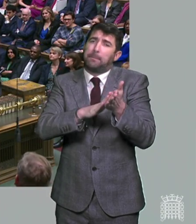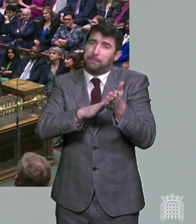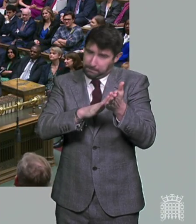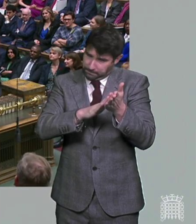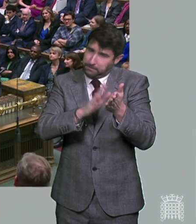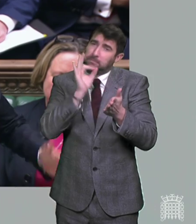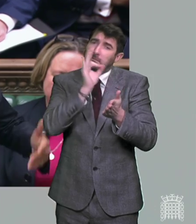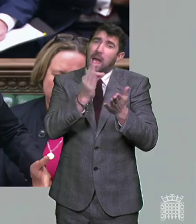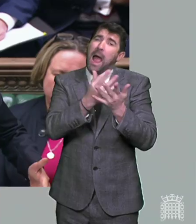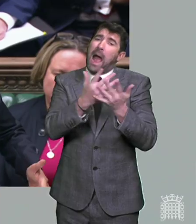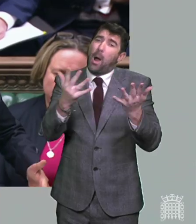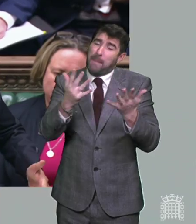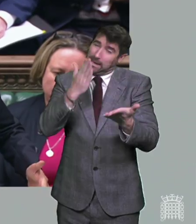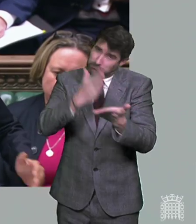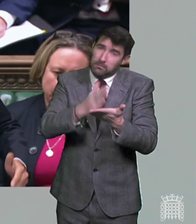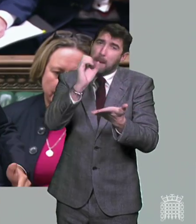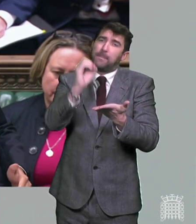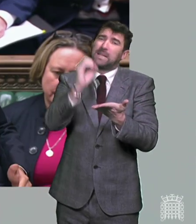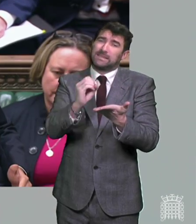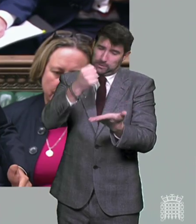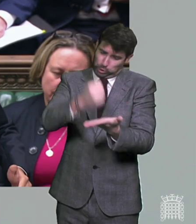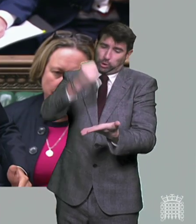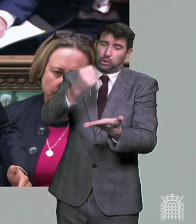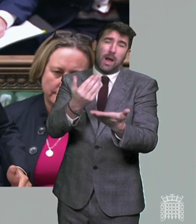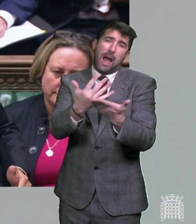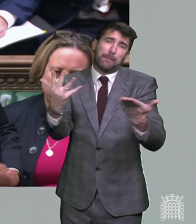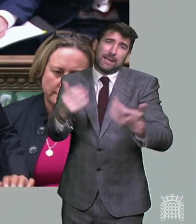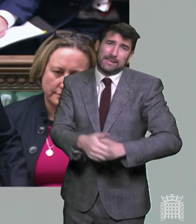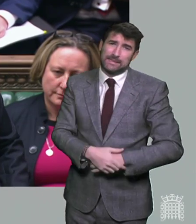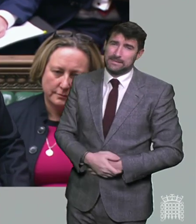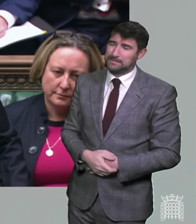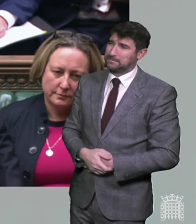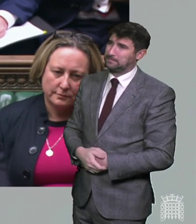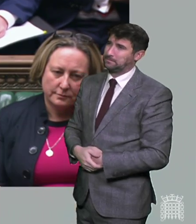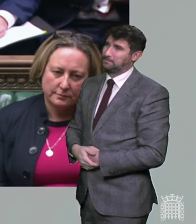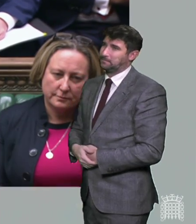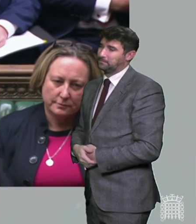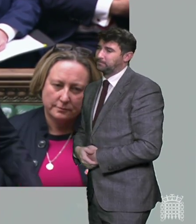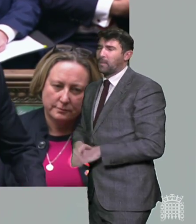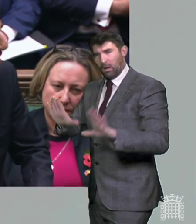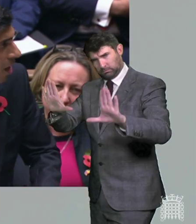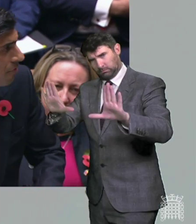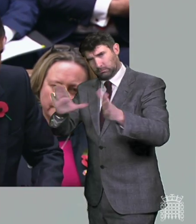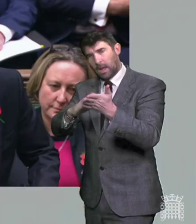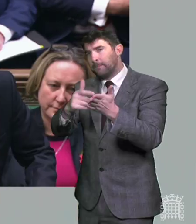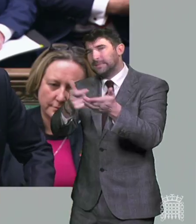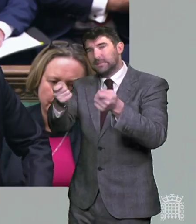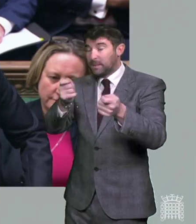We do need— Not enough is the answer, very straightforwardly, and that is what we are going to fix.